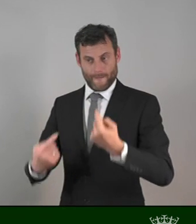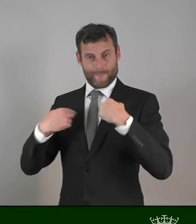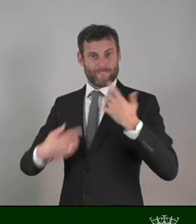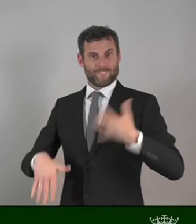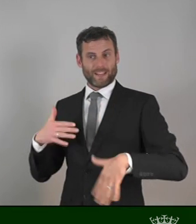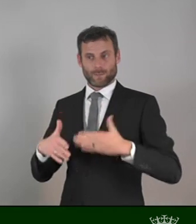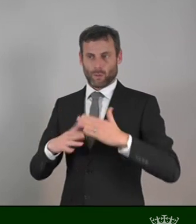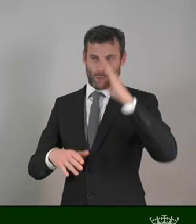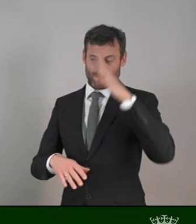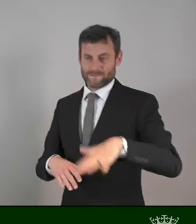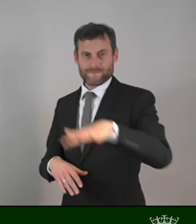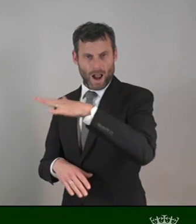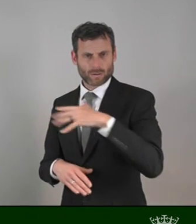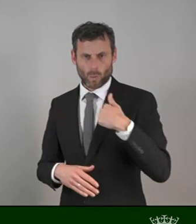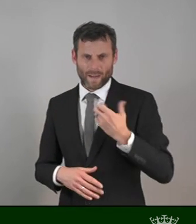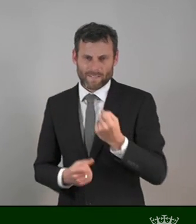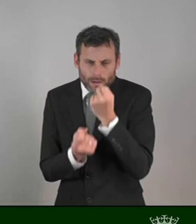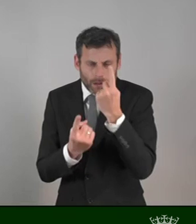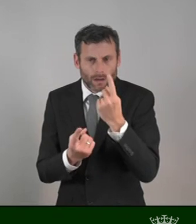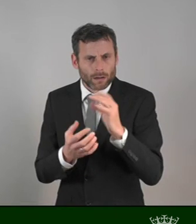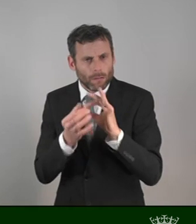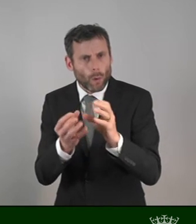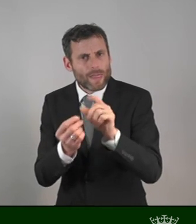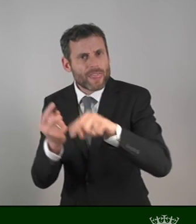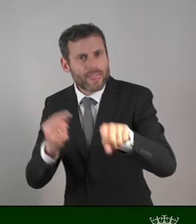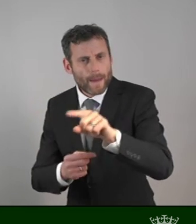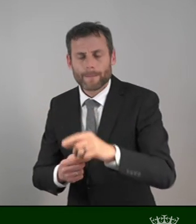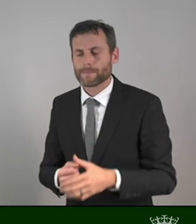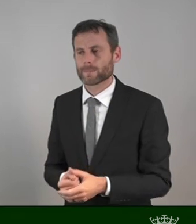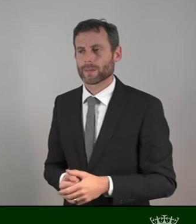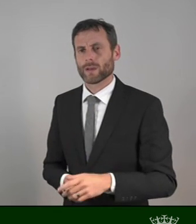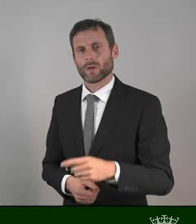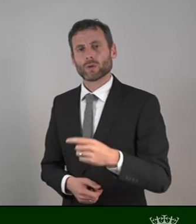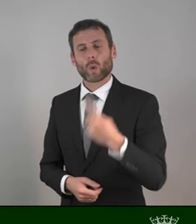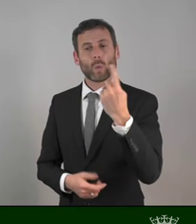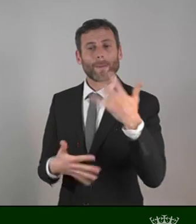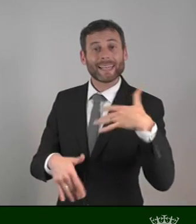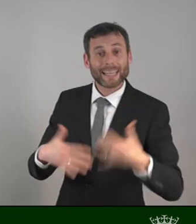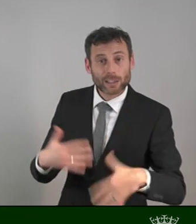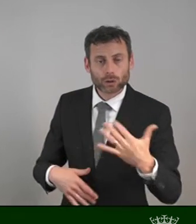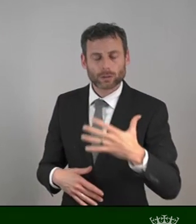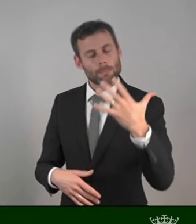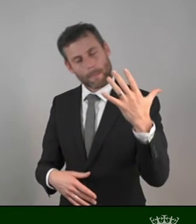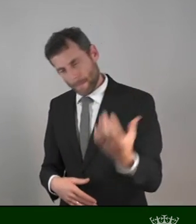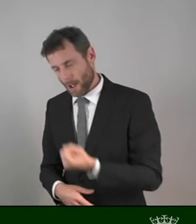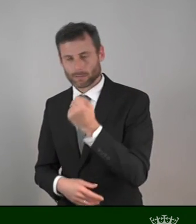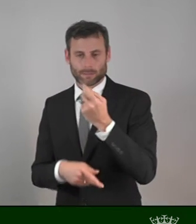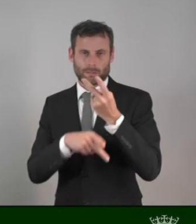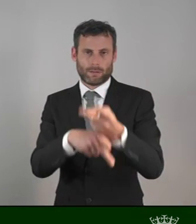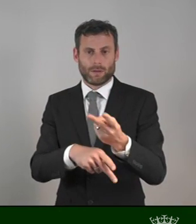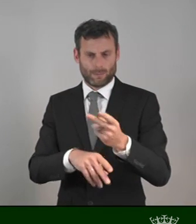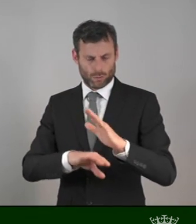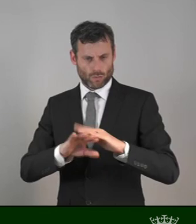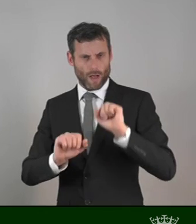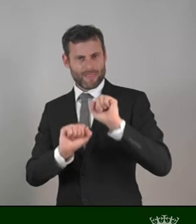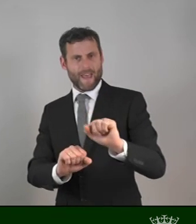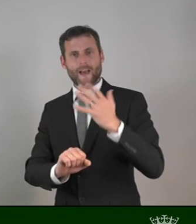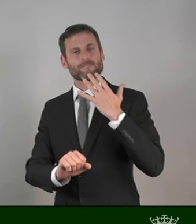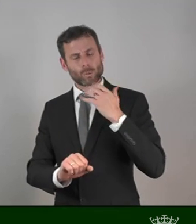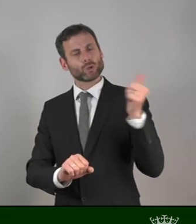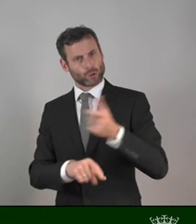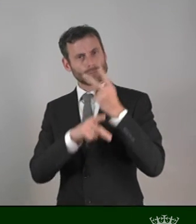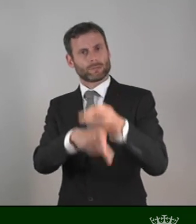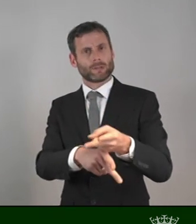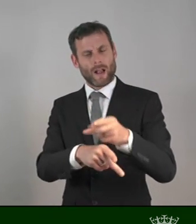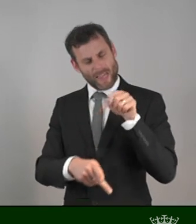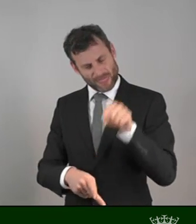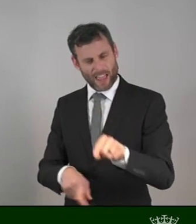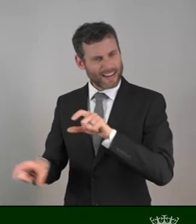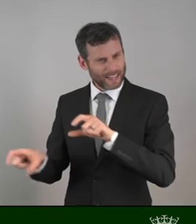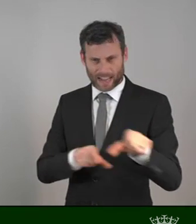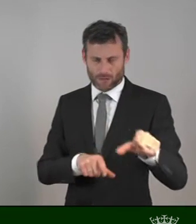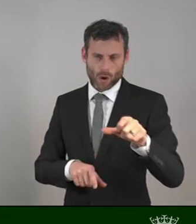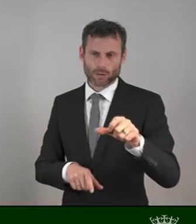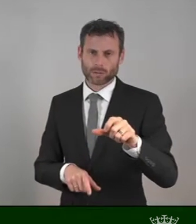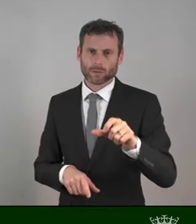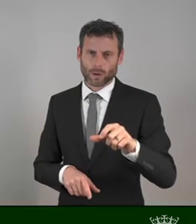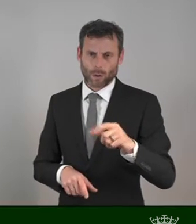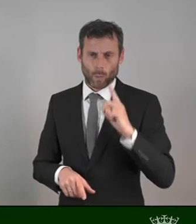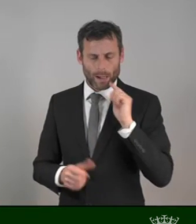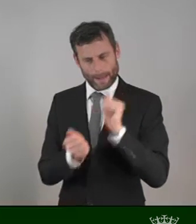We have been consistently clear about the principle that people must have sustained injuries through no fault of their own, and that principle will be sustained throughout the negotiation.